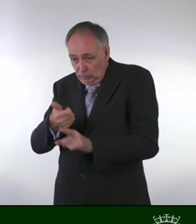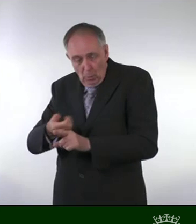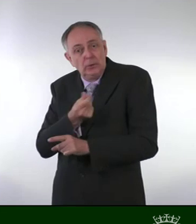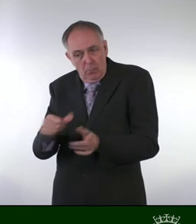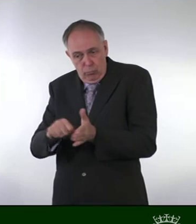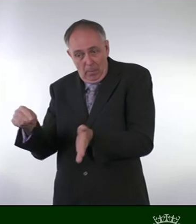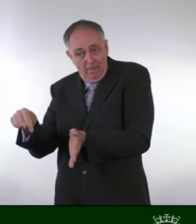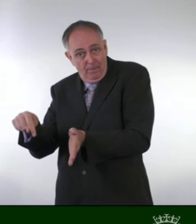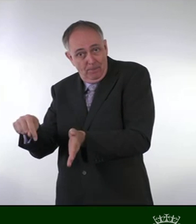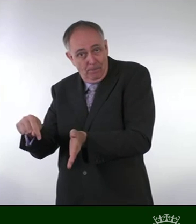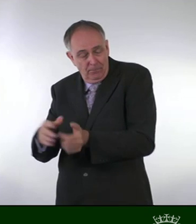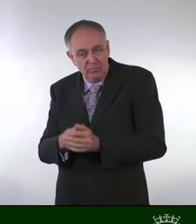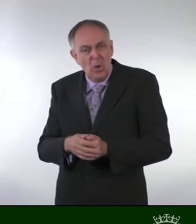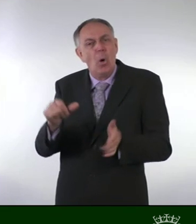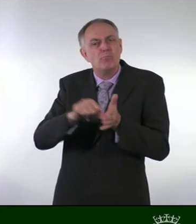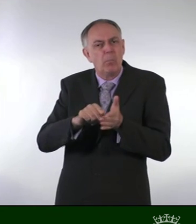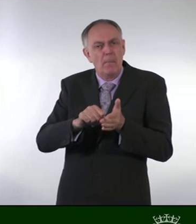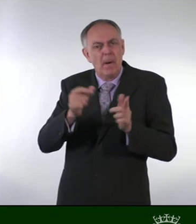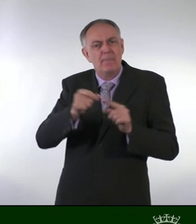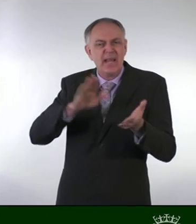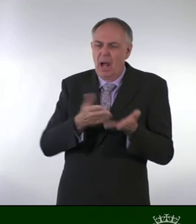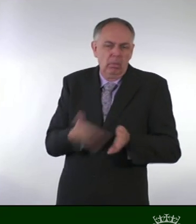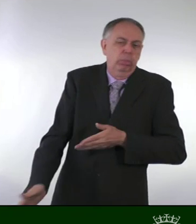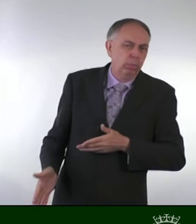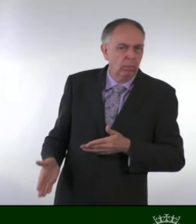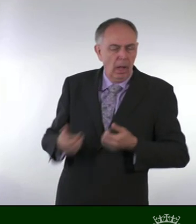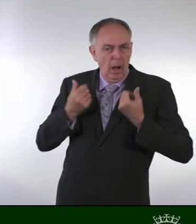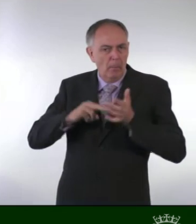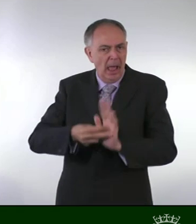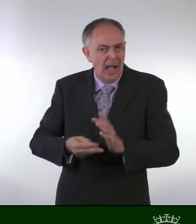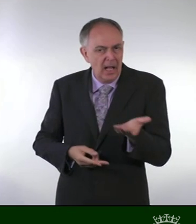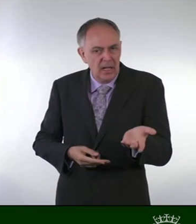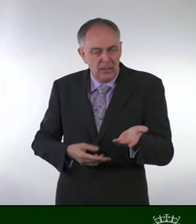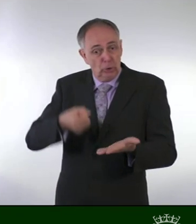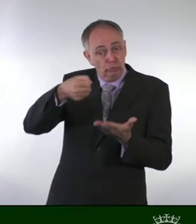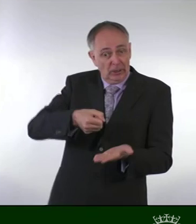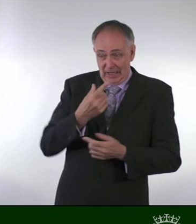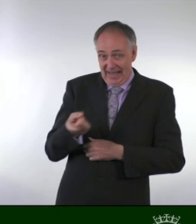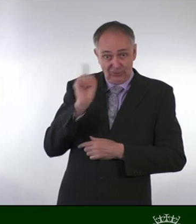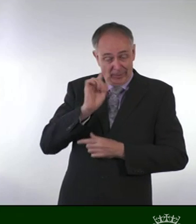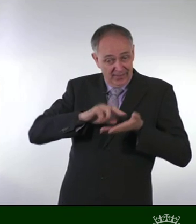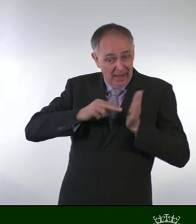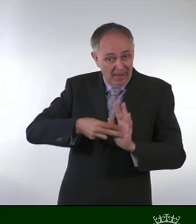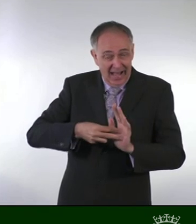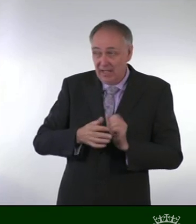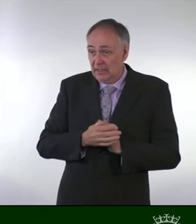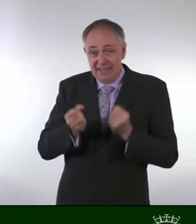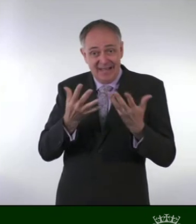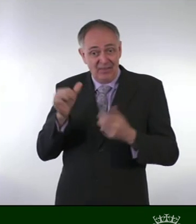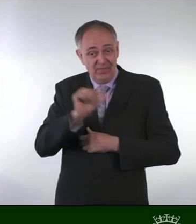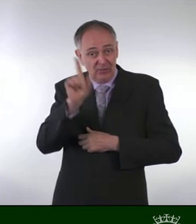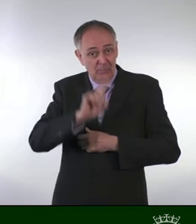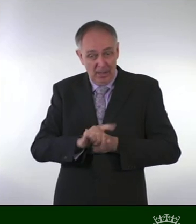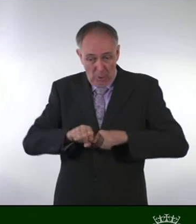The problem with the Prime Minister’s dismissal of this is that, since the Chancellor set this out last week, around 10,000 people have lost their jobs.